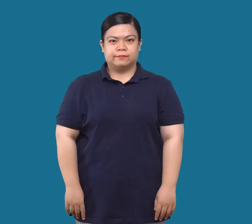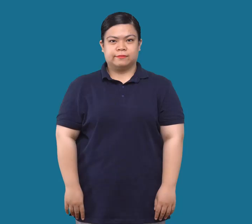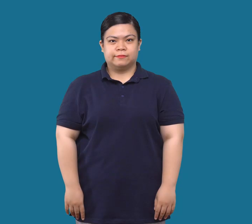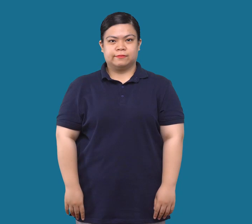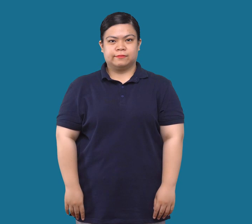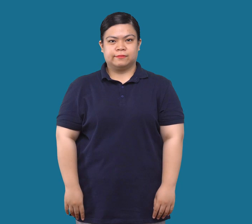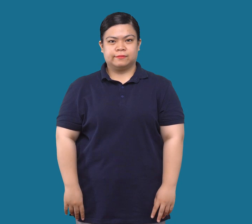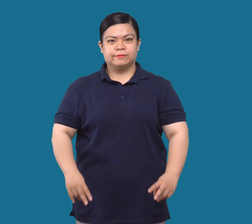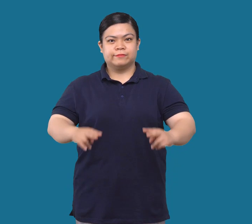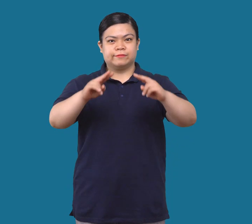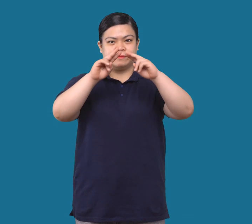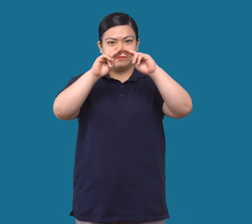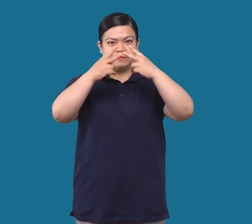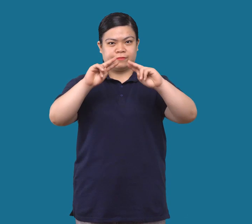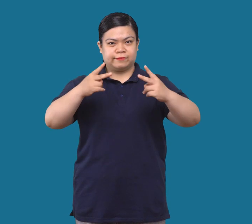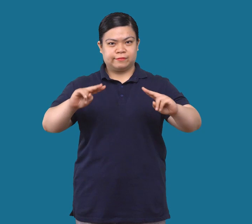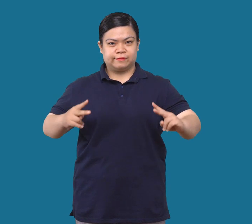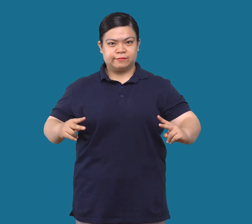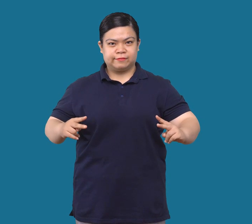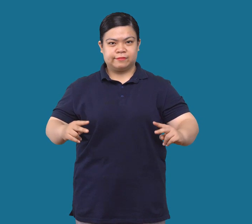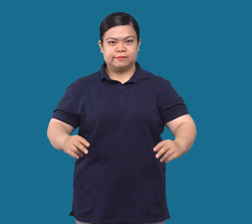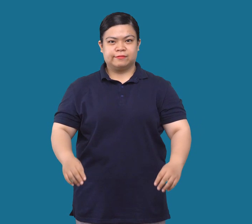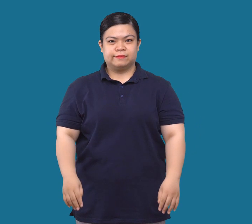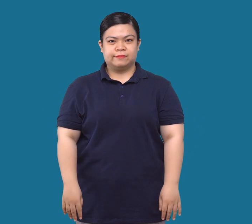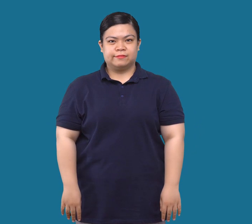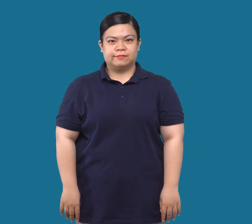tập làm văn